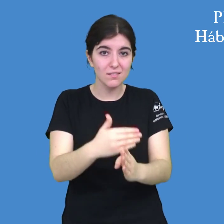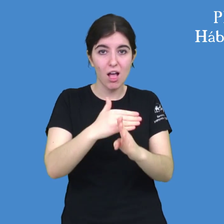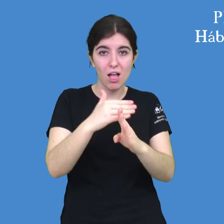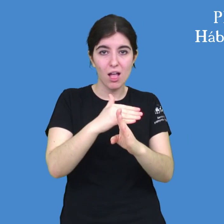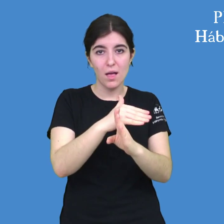nivel